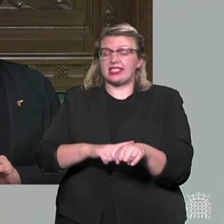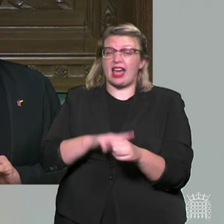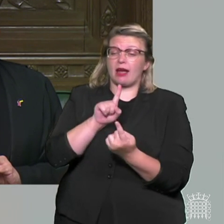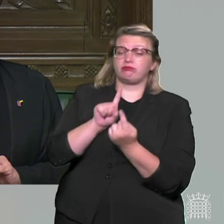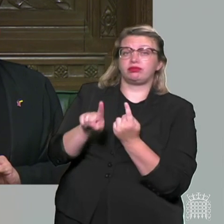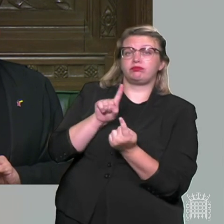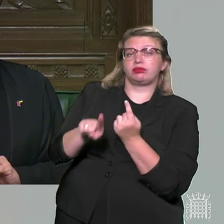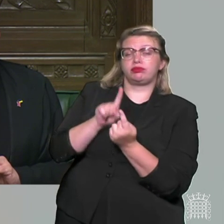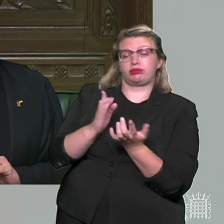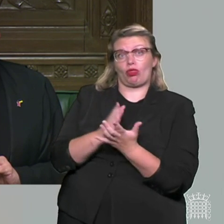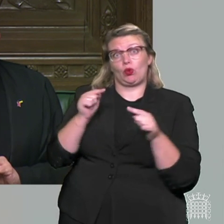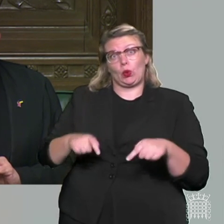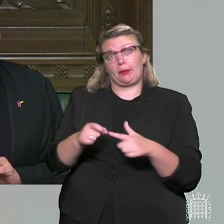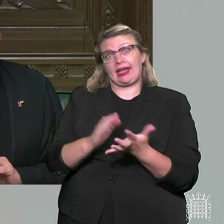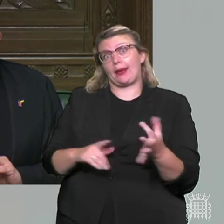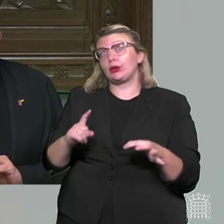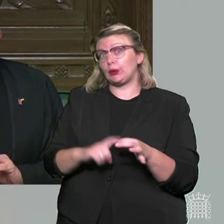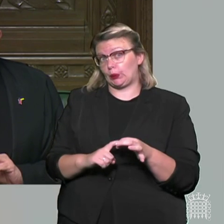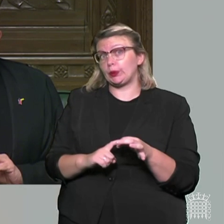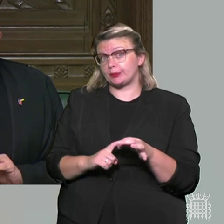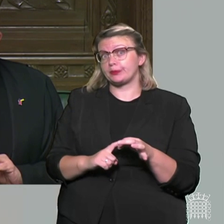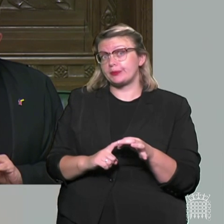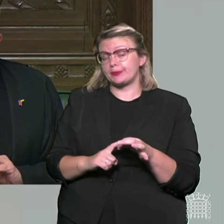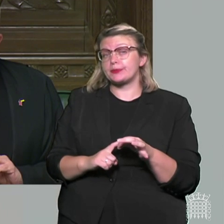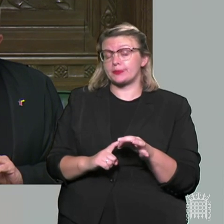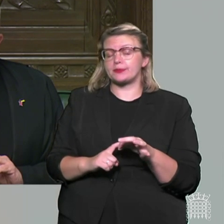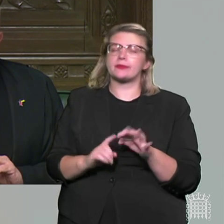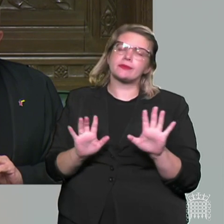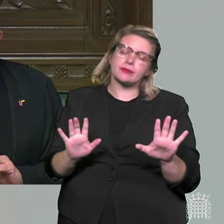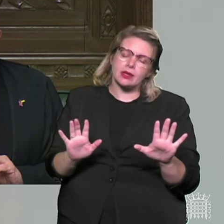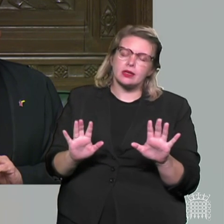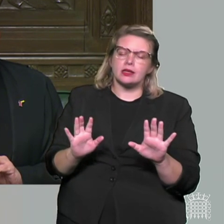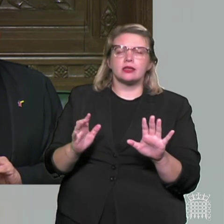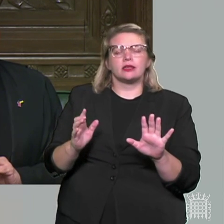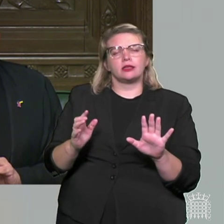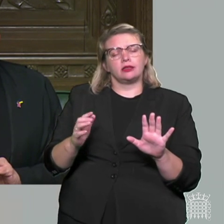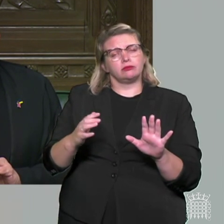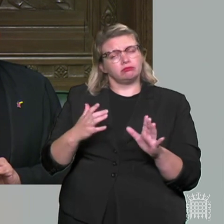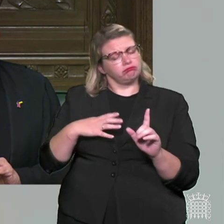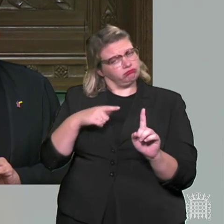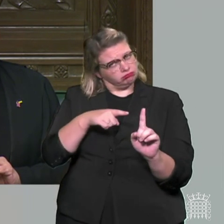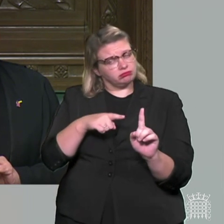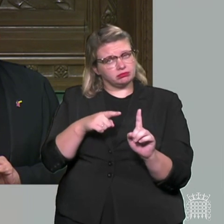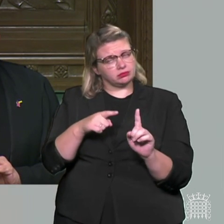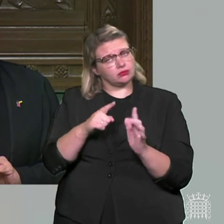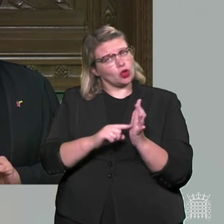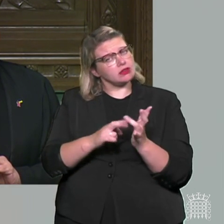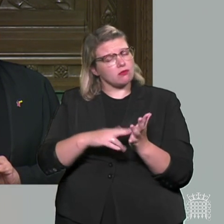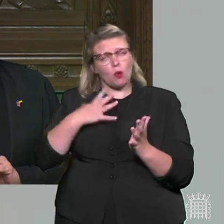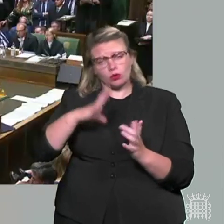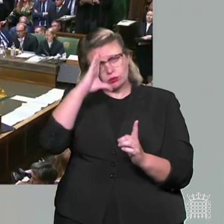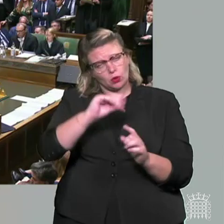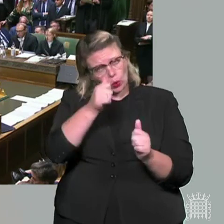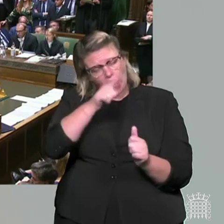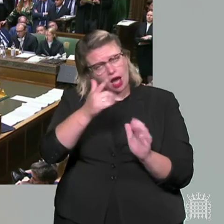Tomorrow sees the 50th anniversary of Bloody Friday.